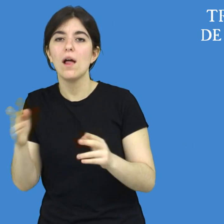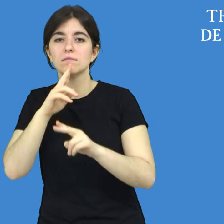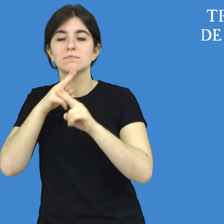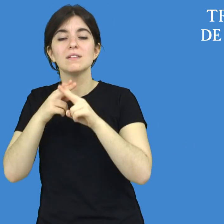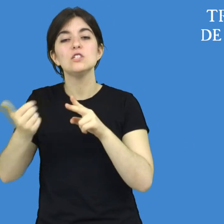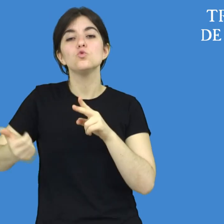nombre